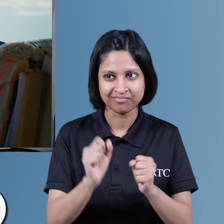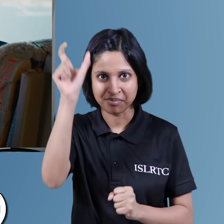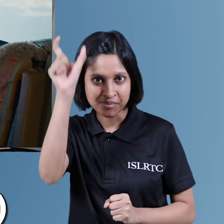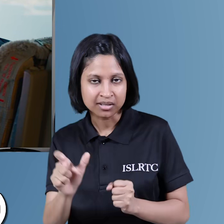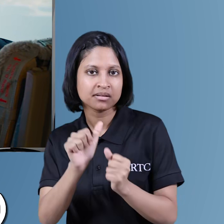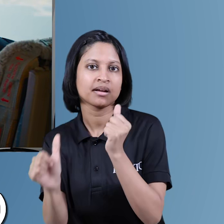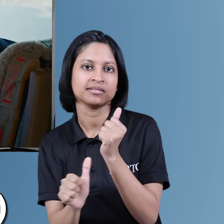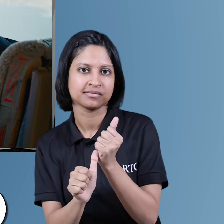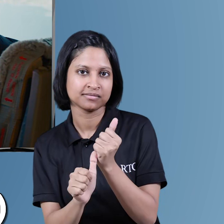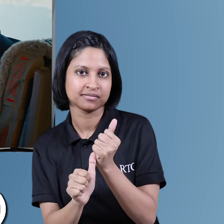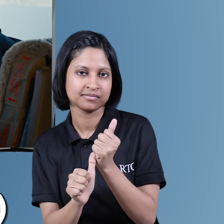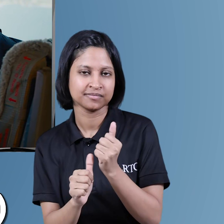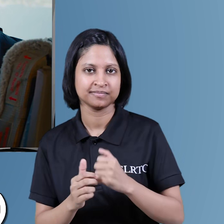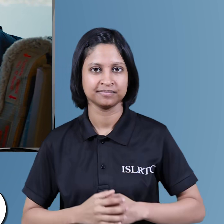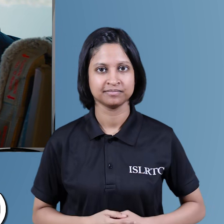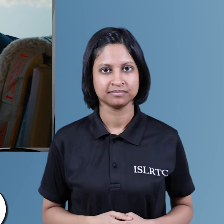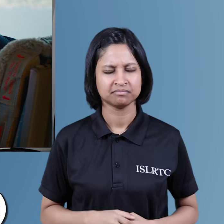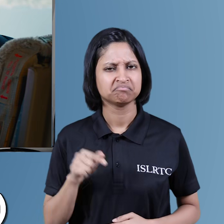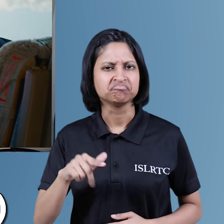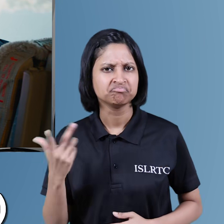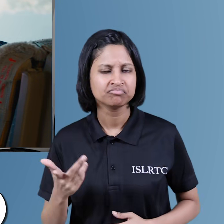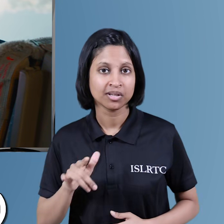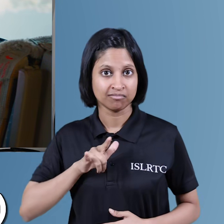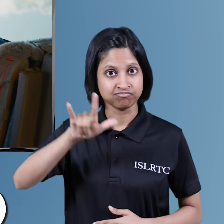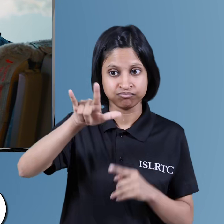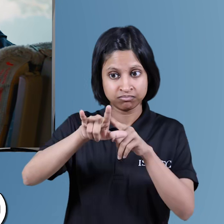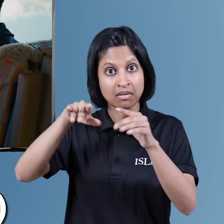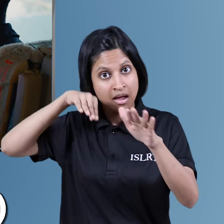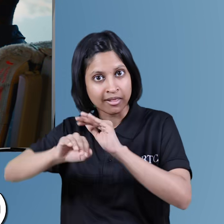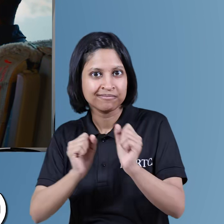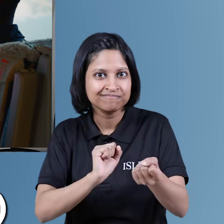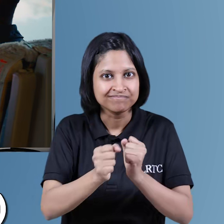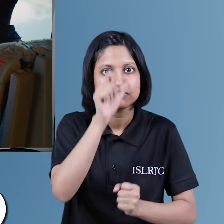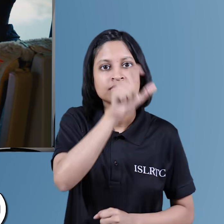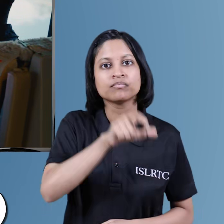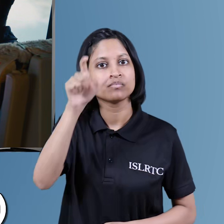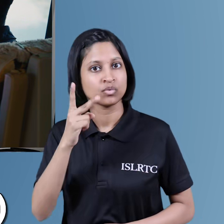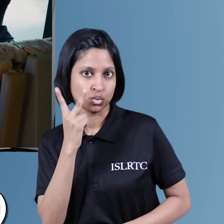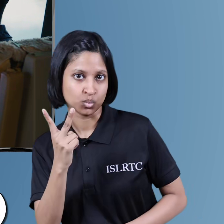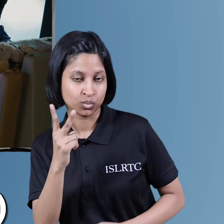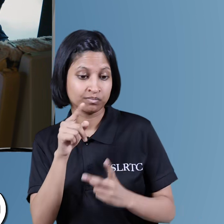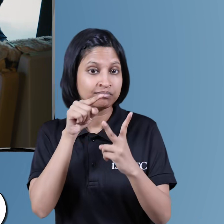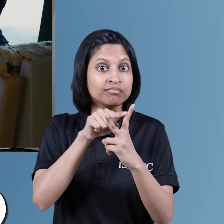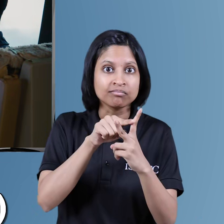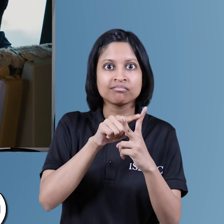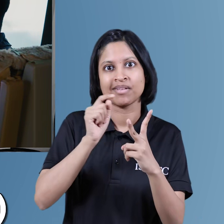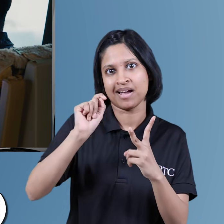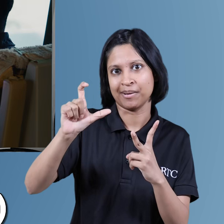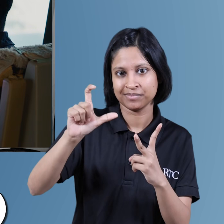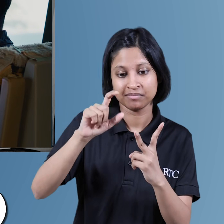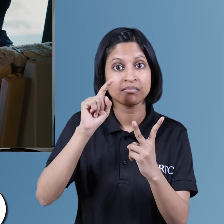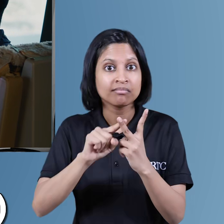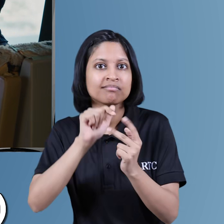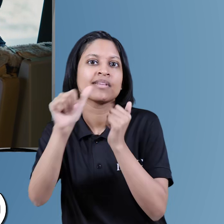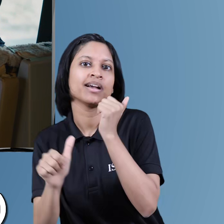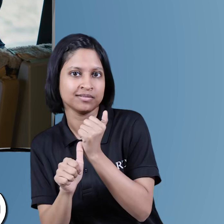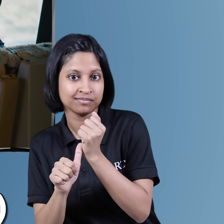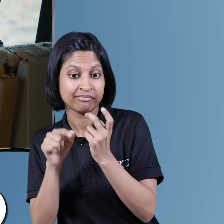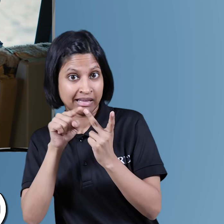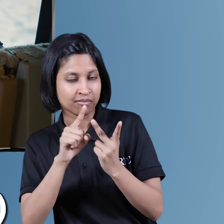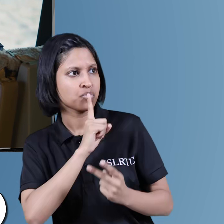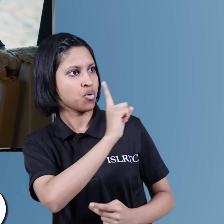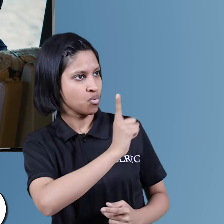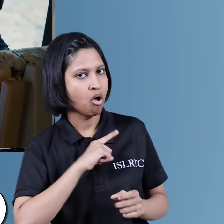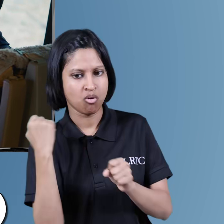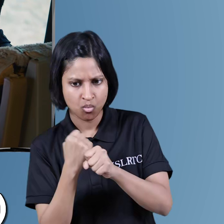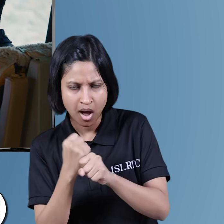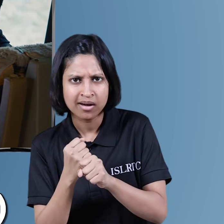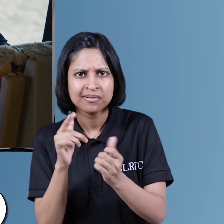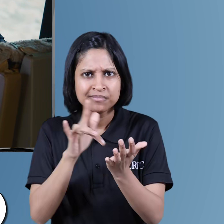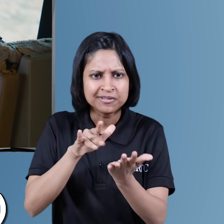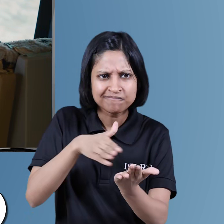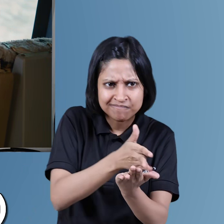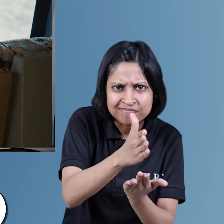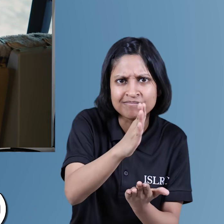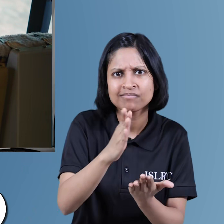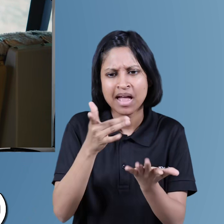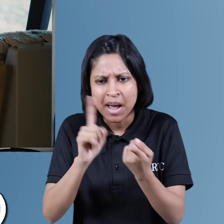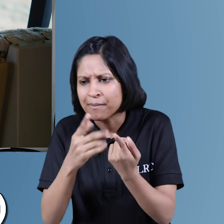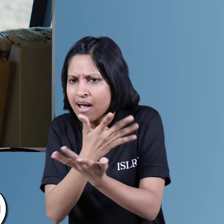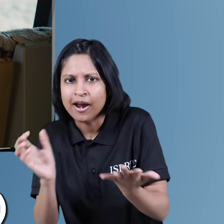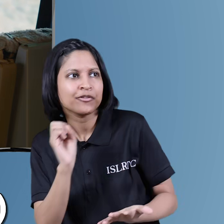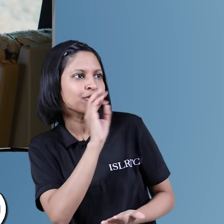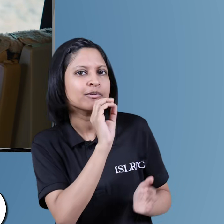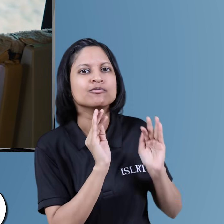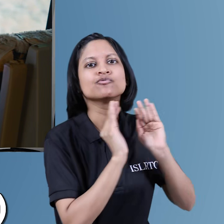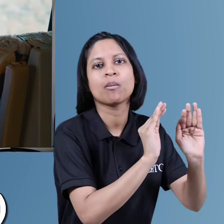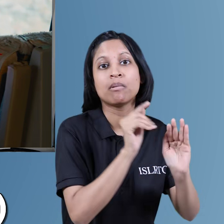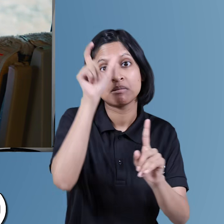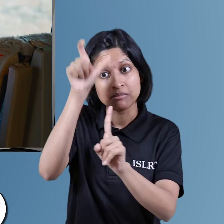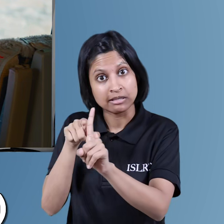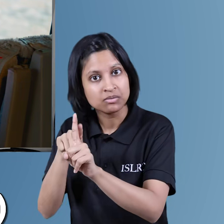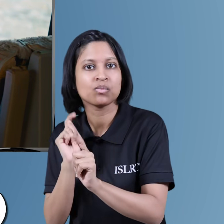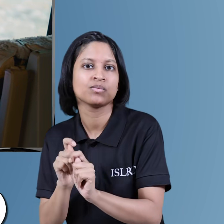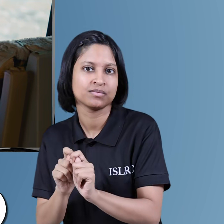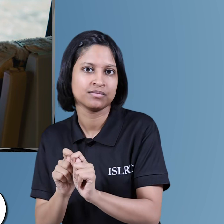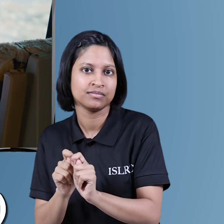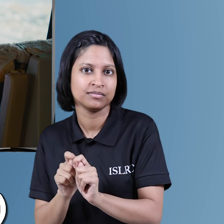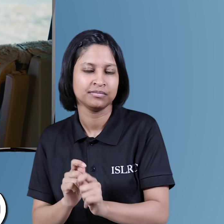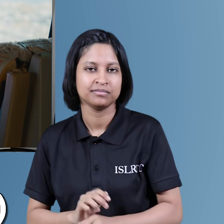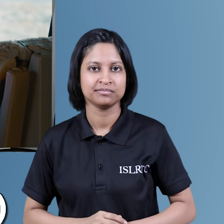Second in command In an aircraft, there are two pilots. The pilot assisting the pilot in command is the second in command. The second in command assists the pilot in command with navigation and many other tasks.